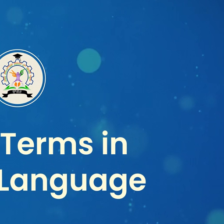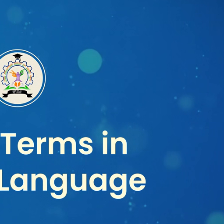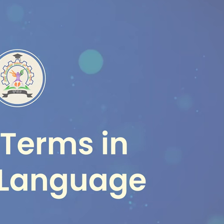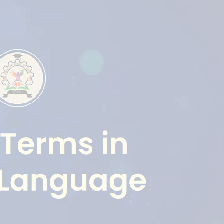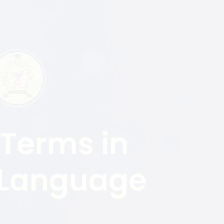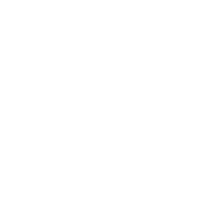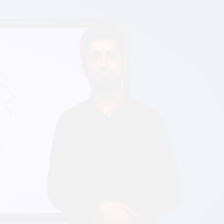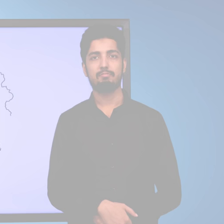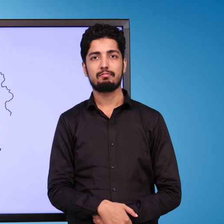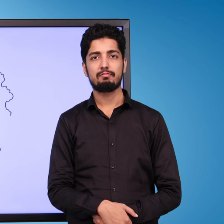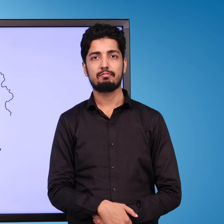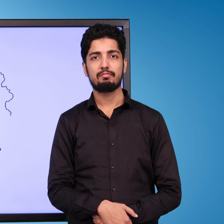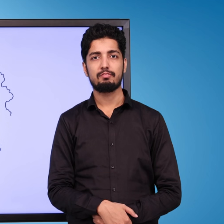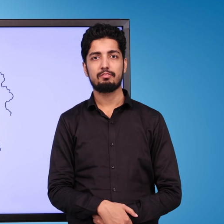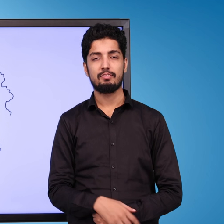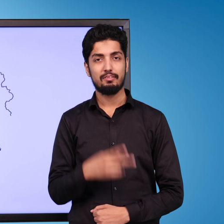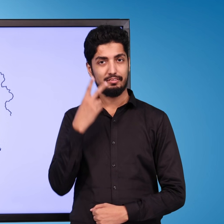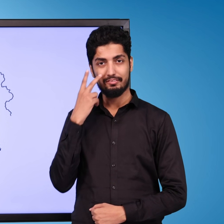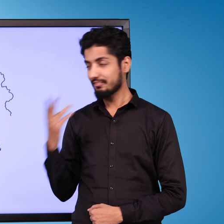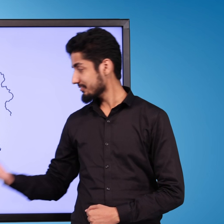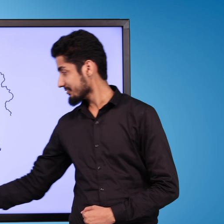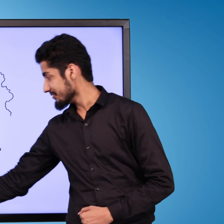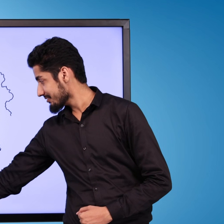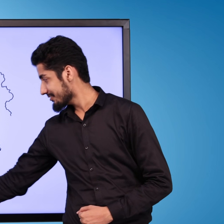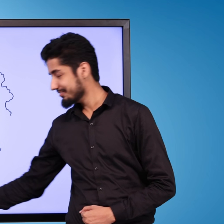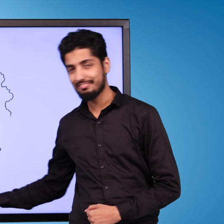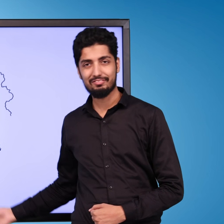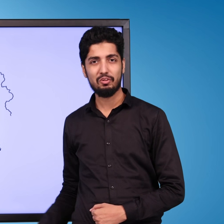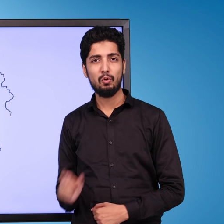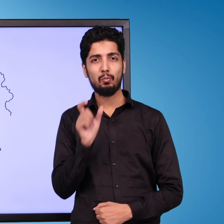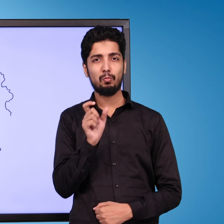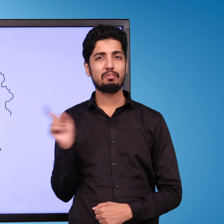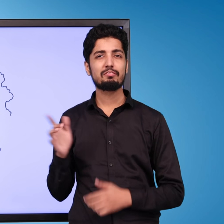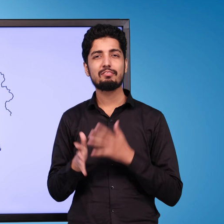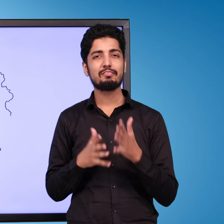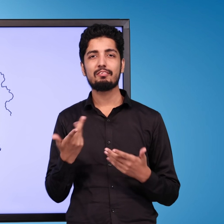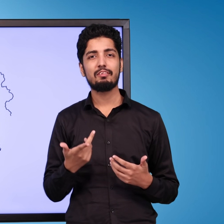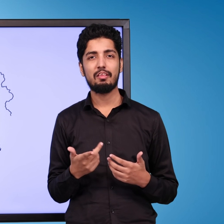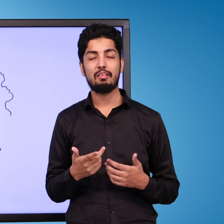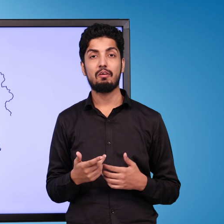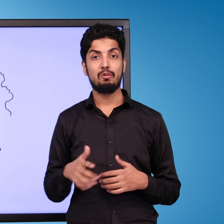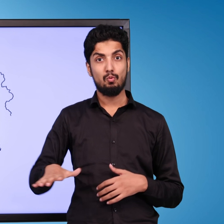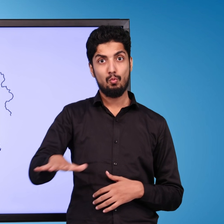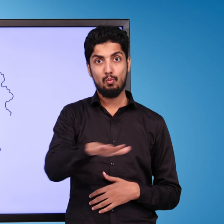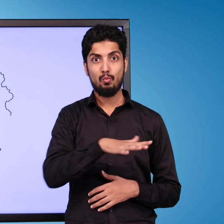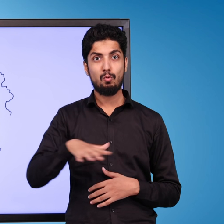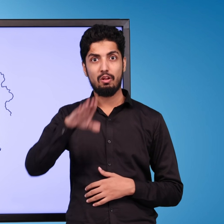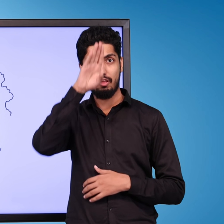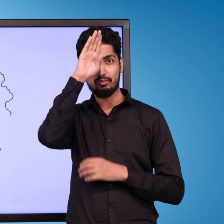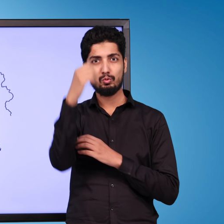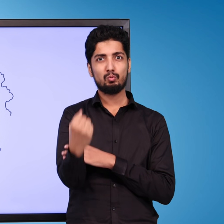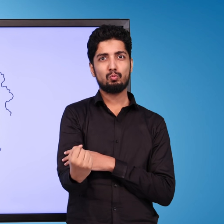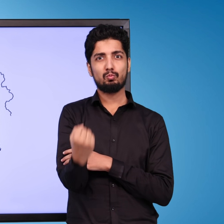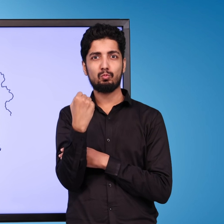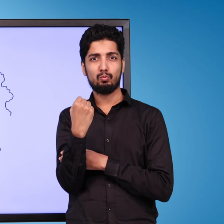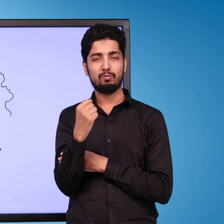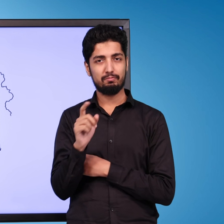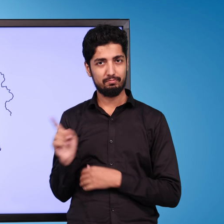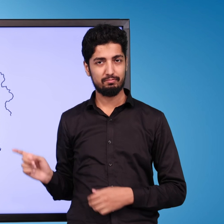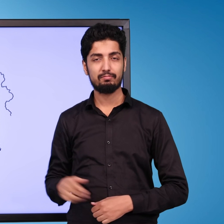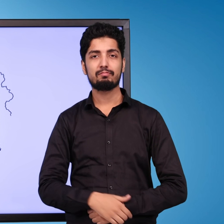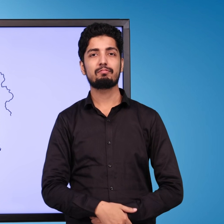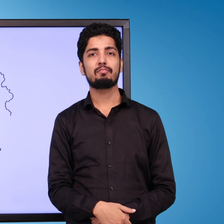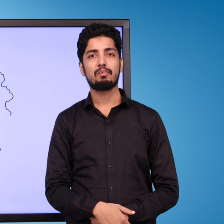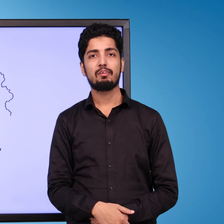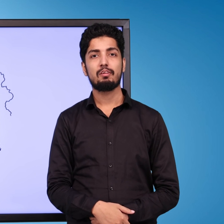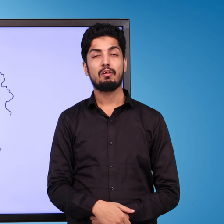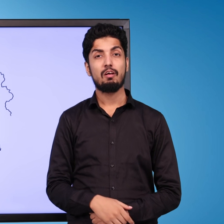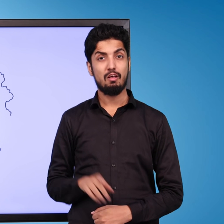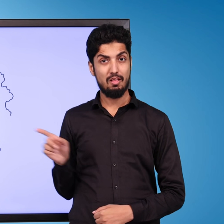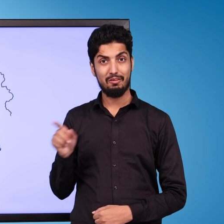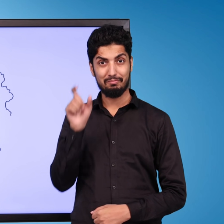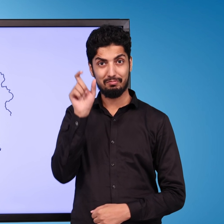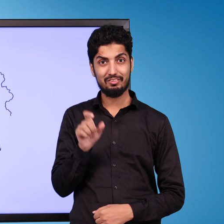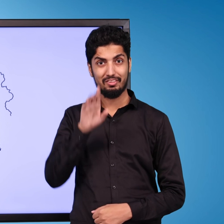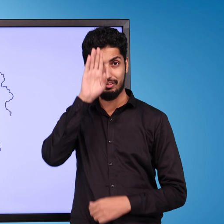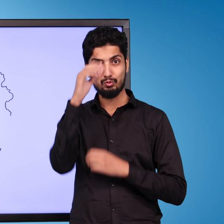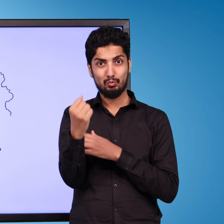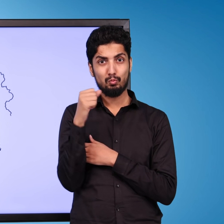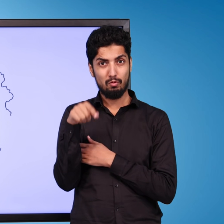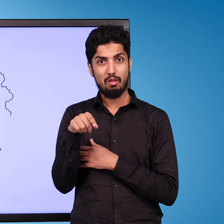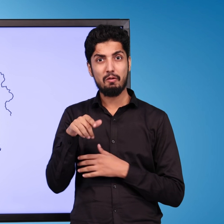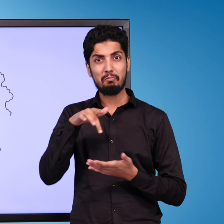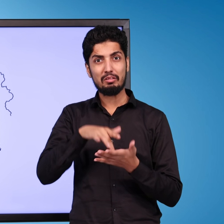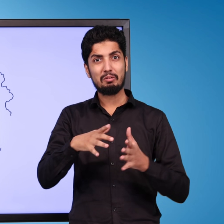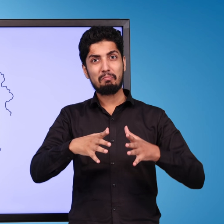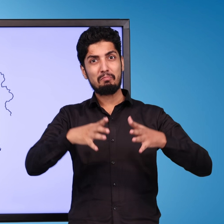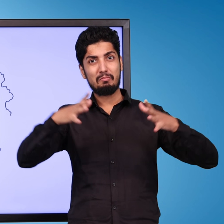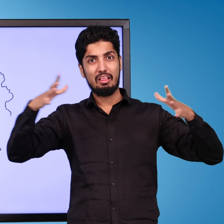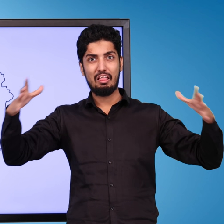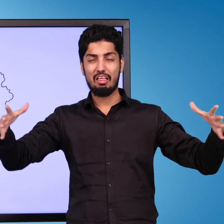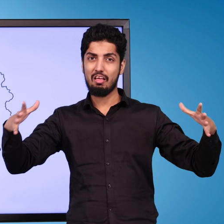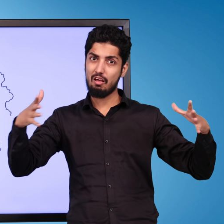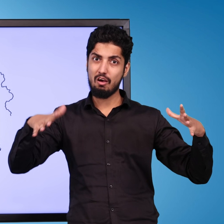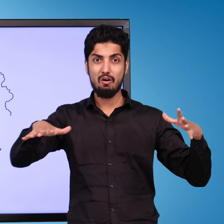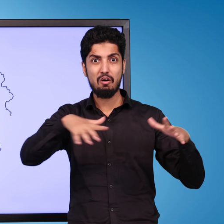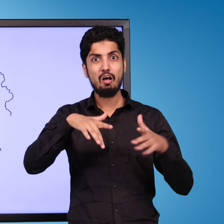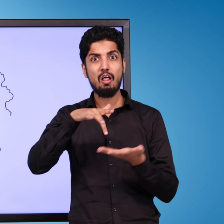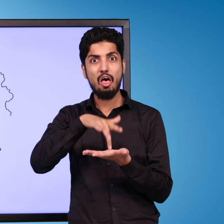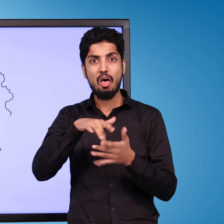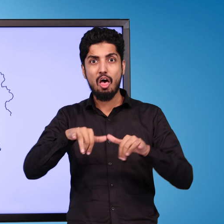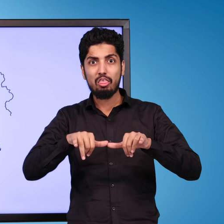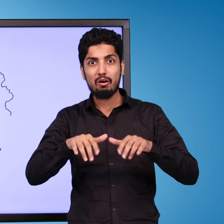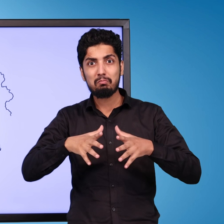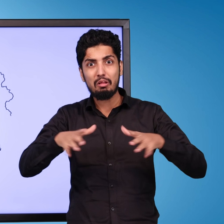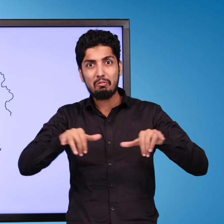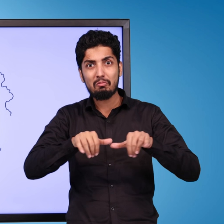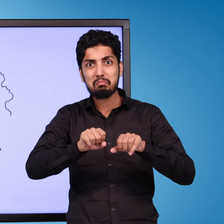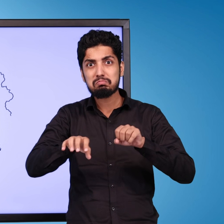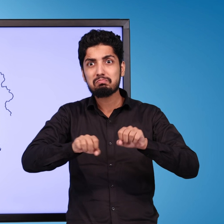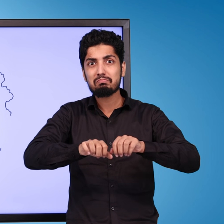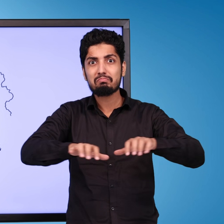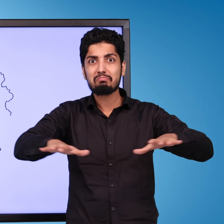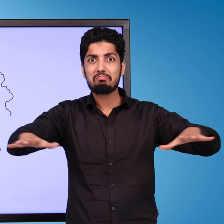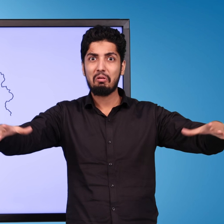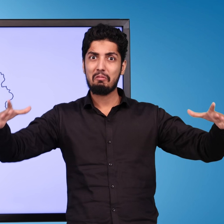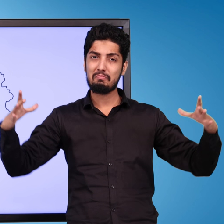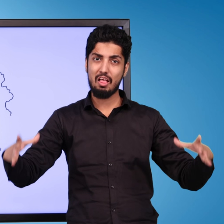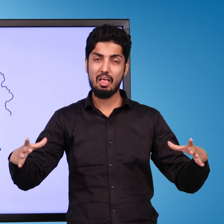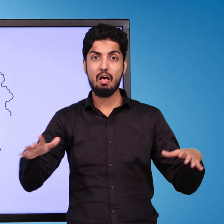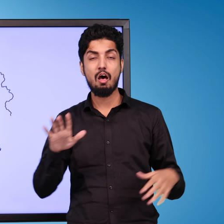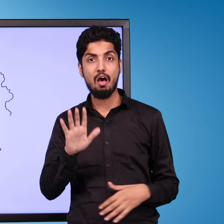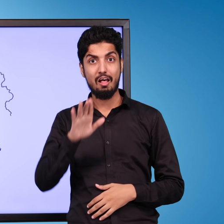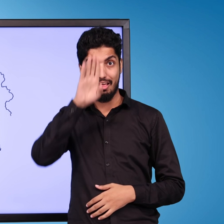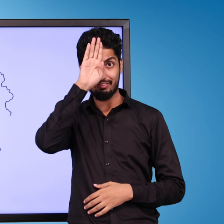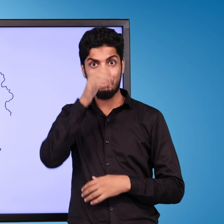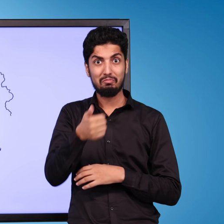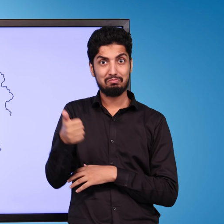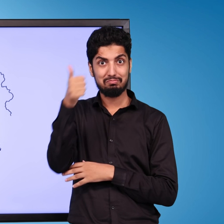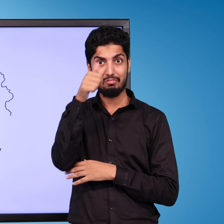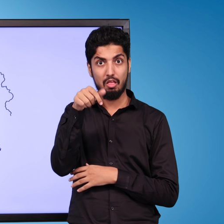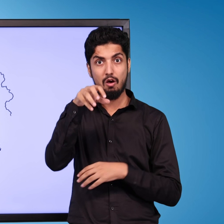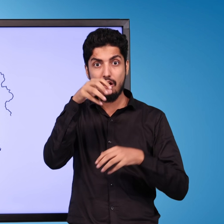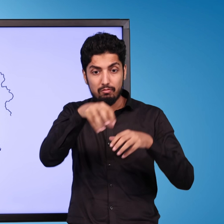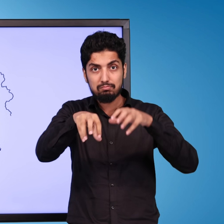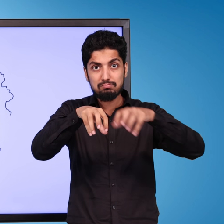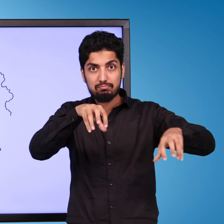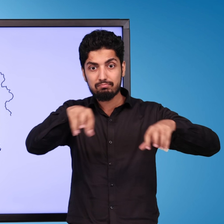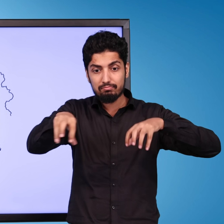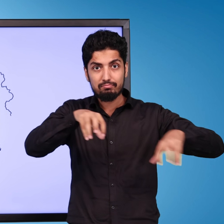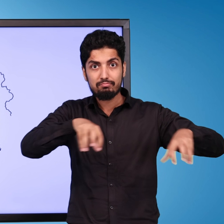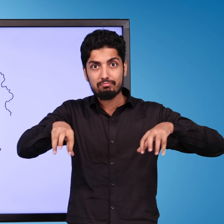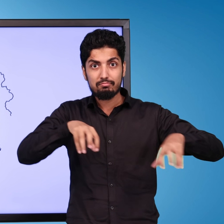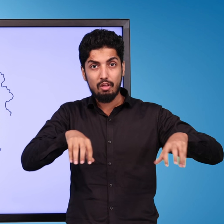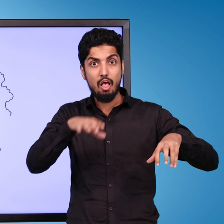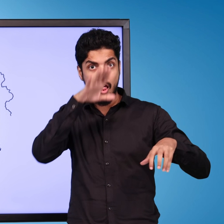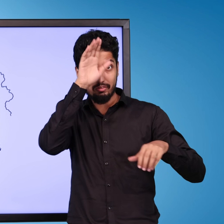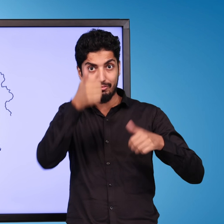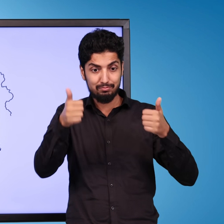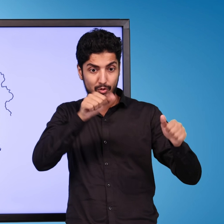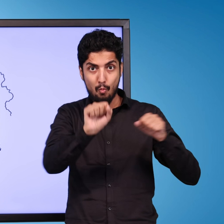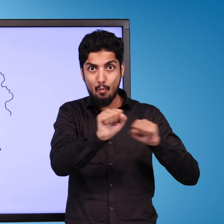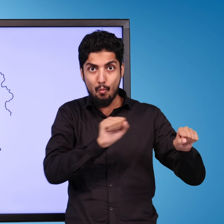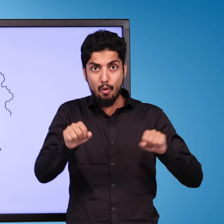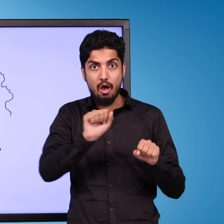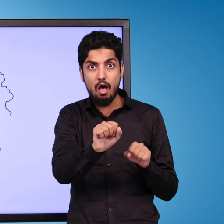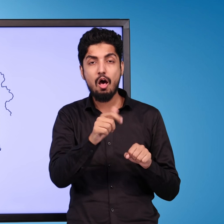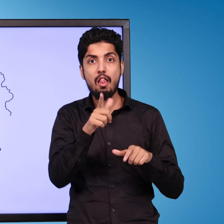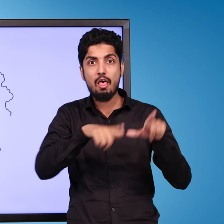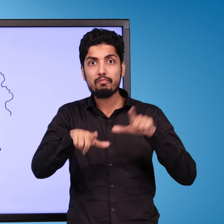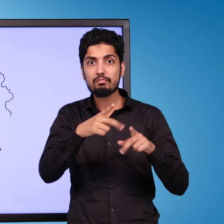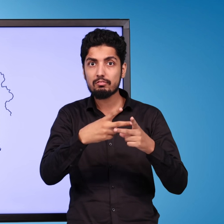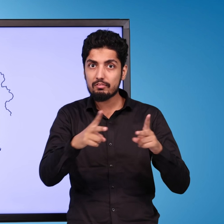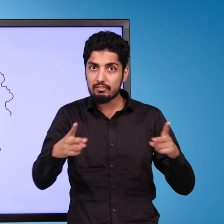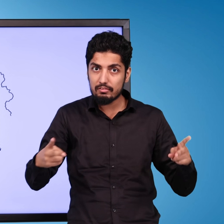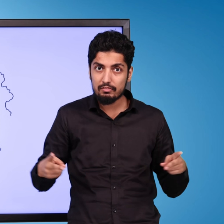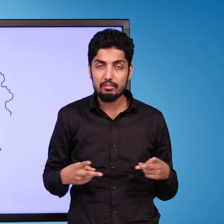empire This sign means empire. An empire is a very big kingdom. It is spread out over a large area and people in different parts of an empire may speak different languages,